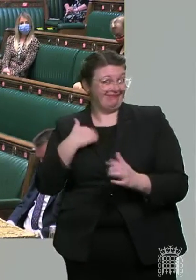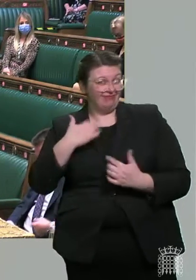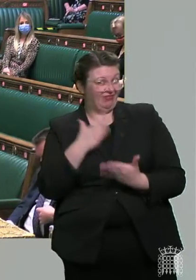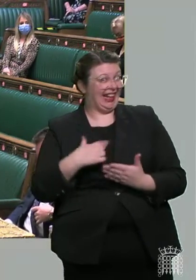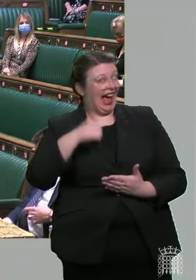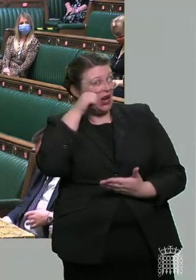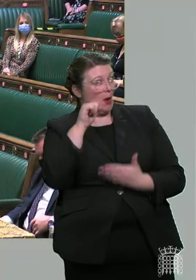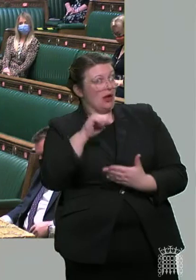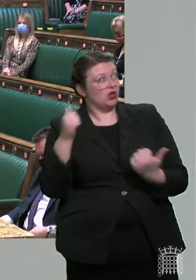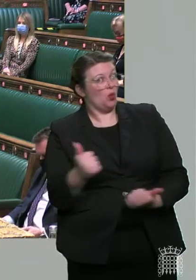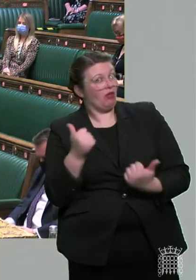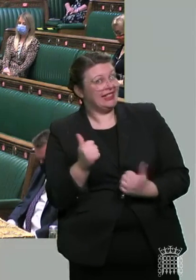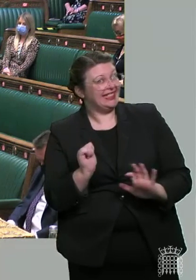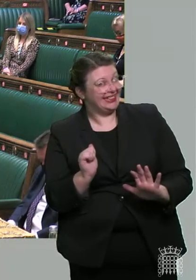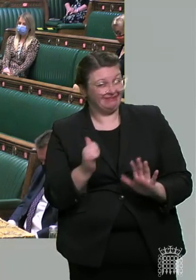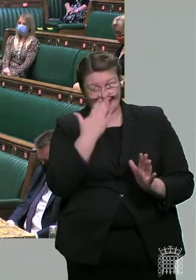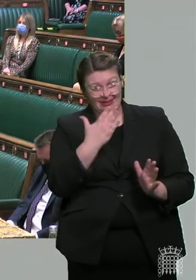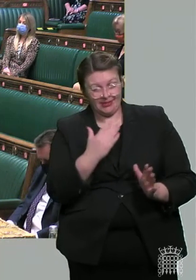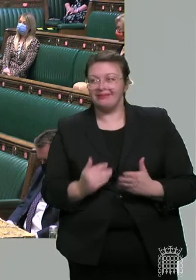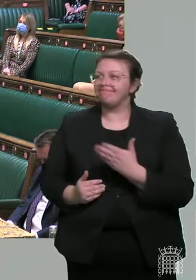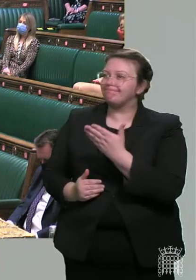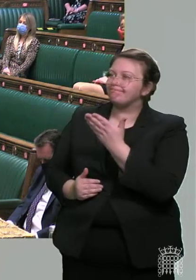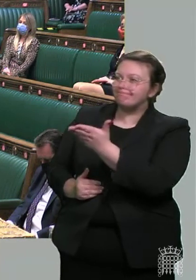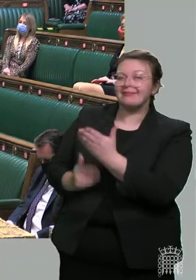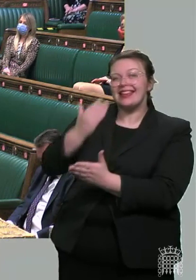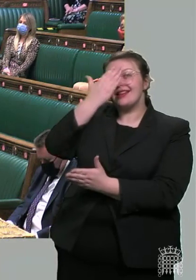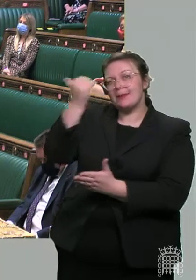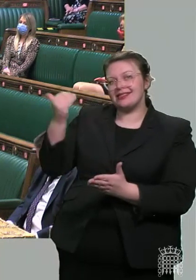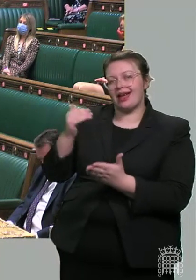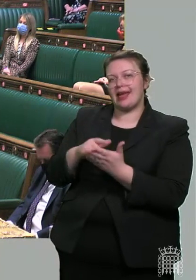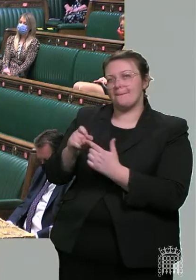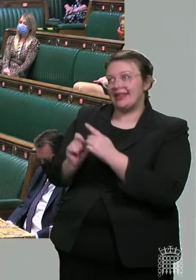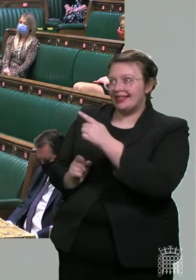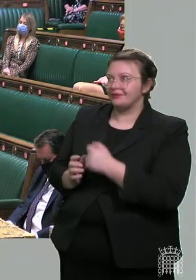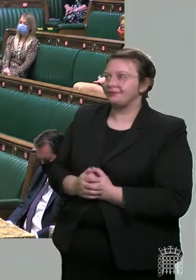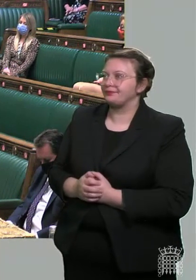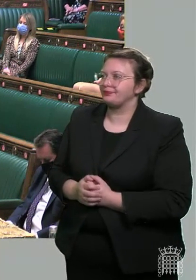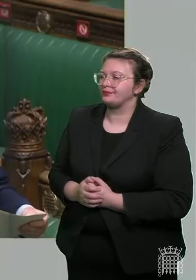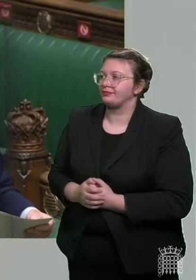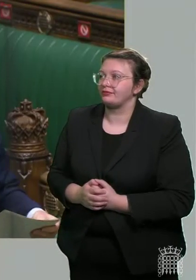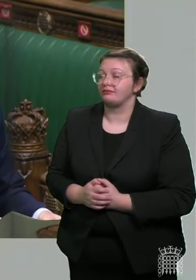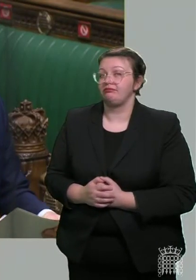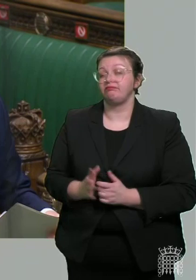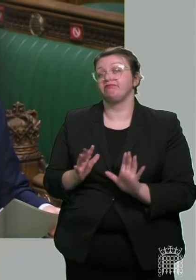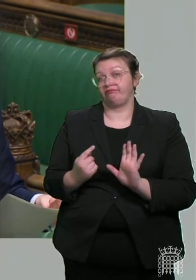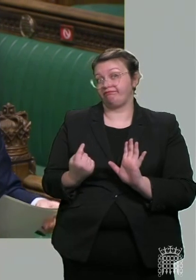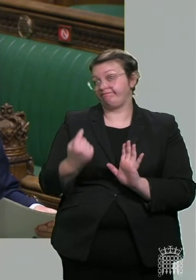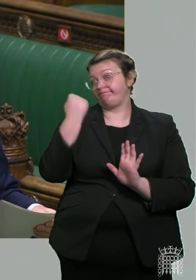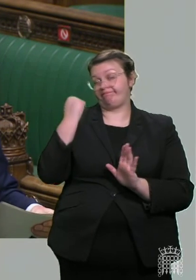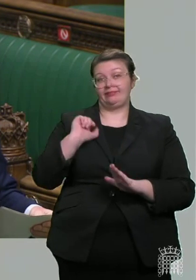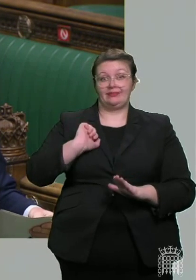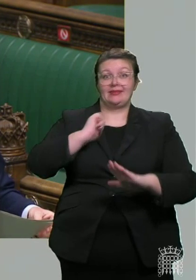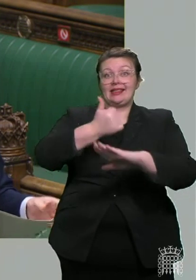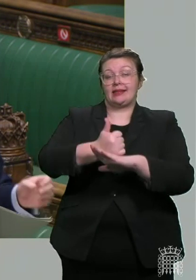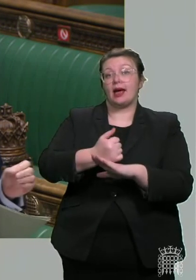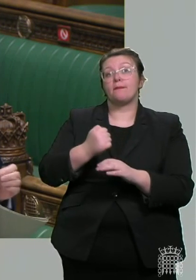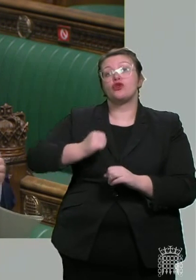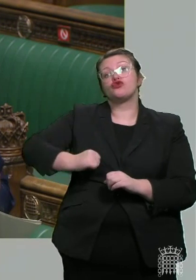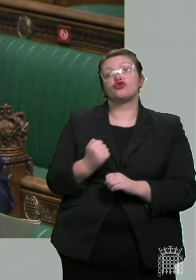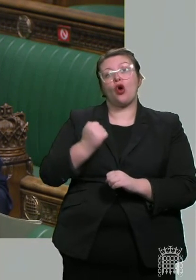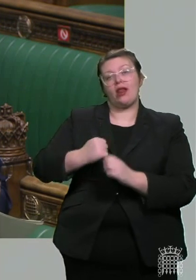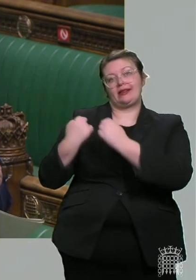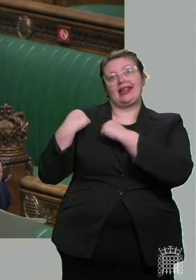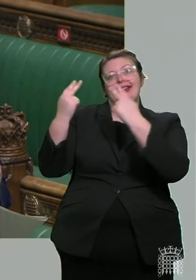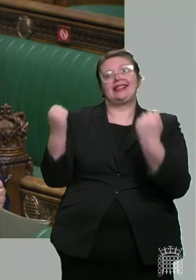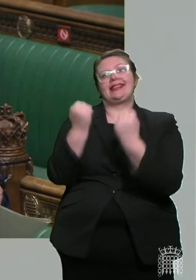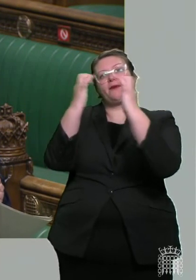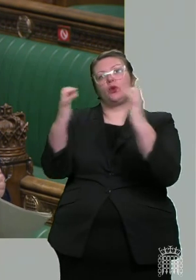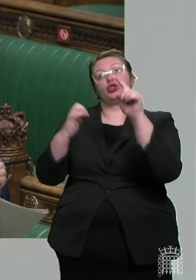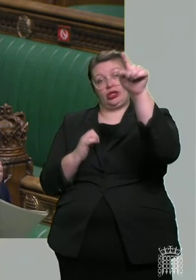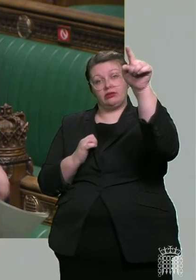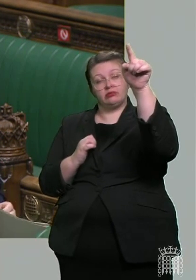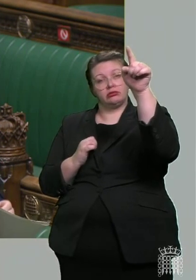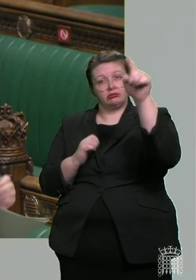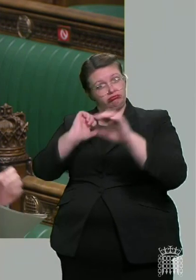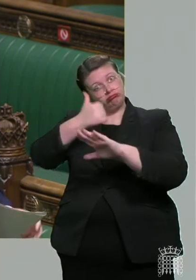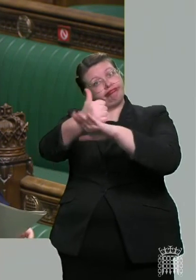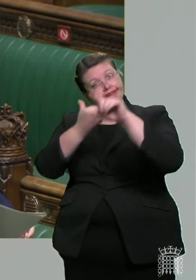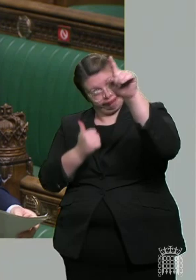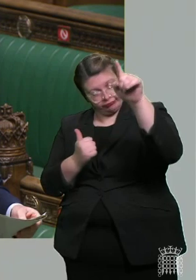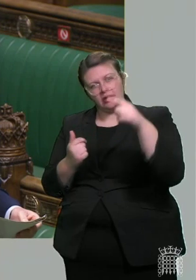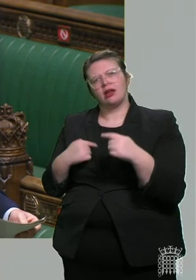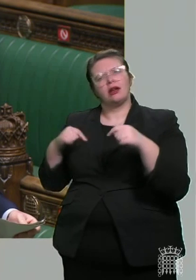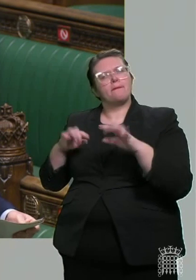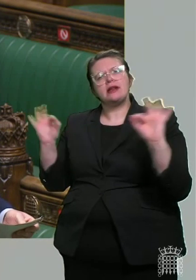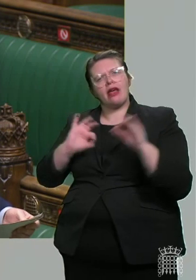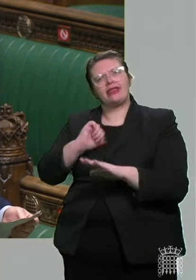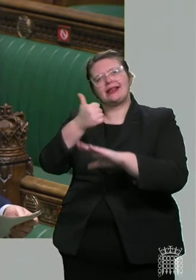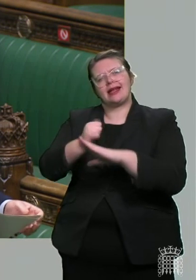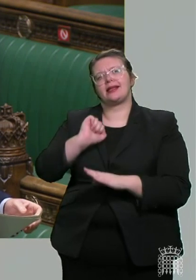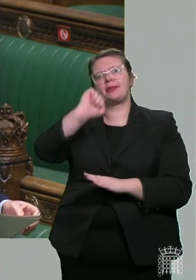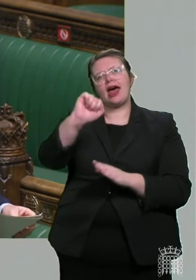My right honourable Friend will be aware that when devolution was established in Scotland, there was no separate Scottish civil service created; we have a UK civil service, with UK ministerial oversight.